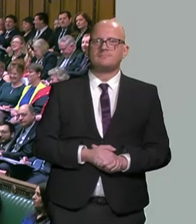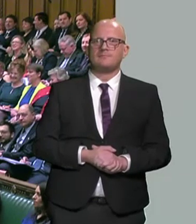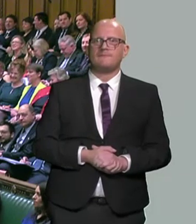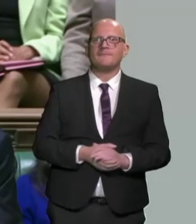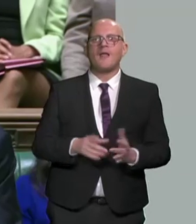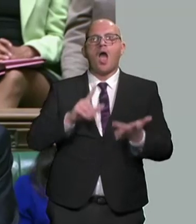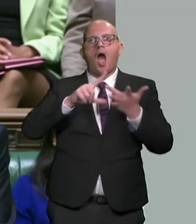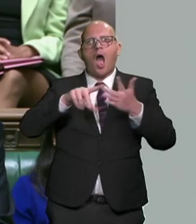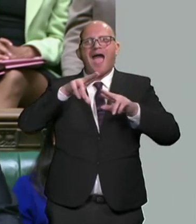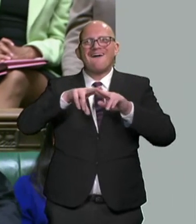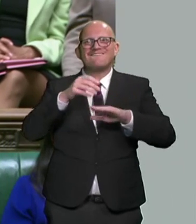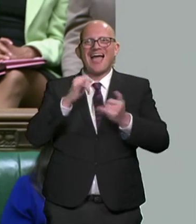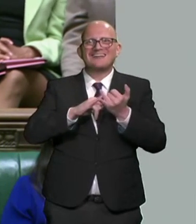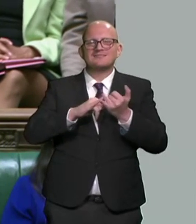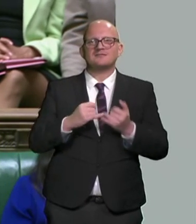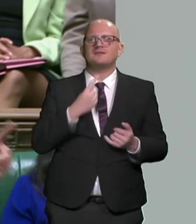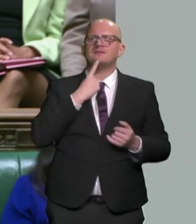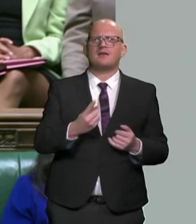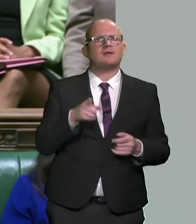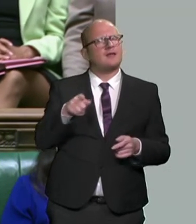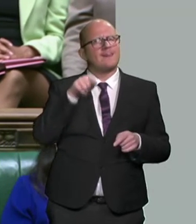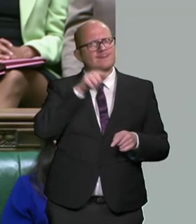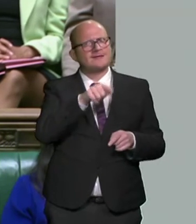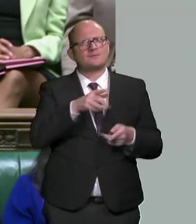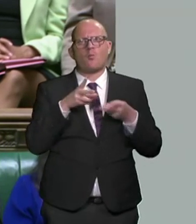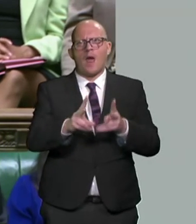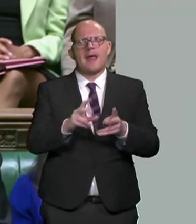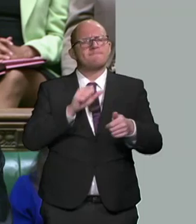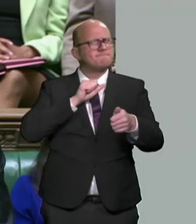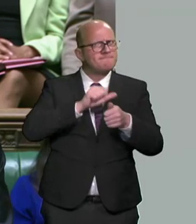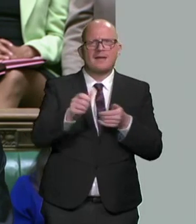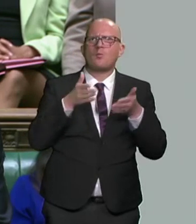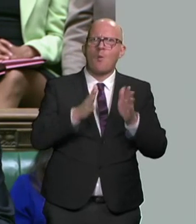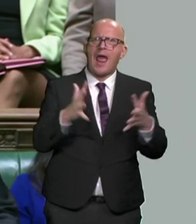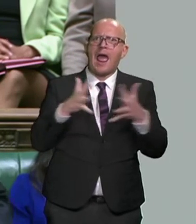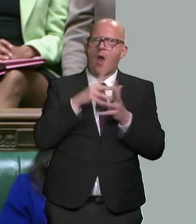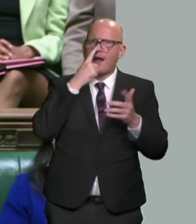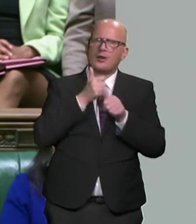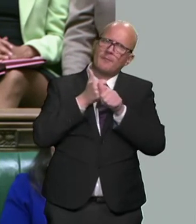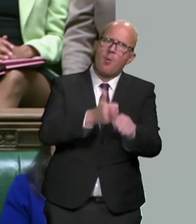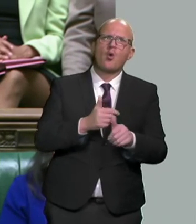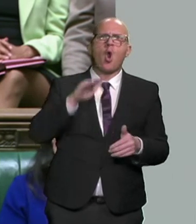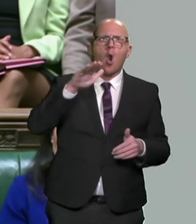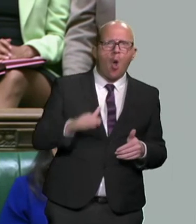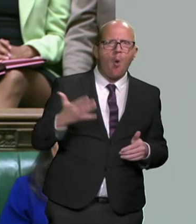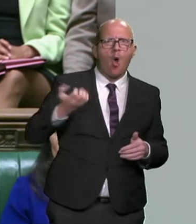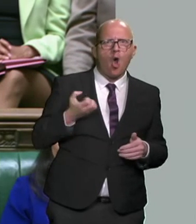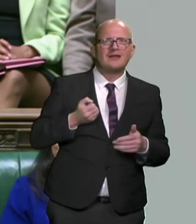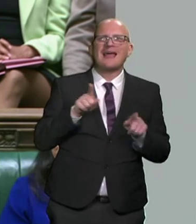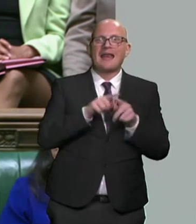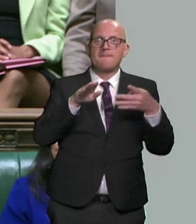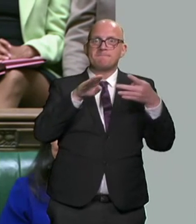The Institute for Fiscal Studies has called it “the best way to help low and middle earners through the tax system”.